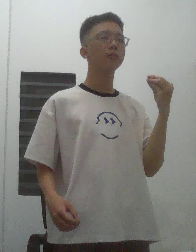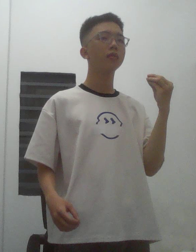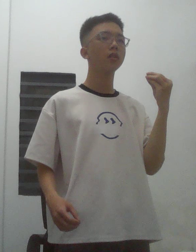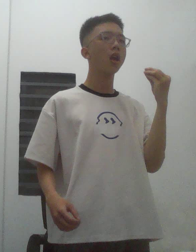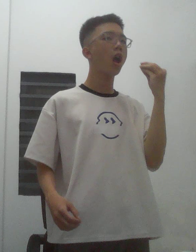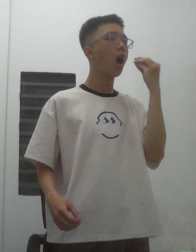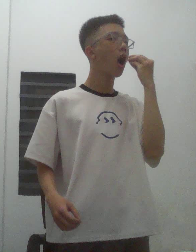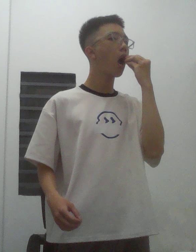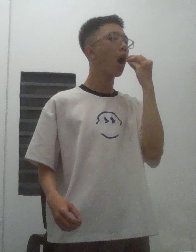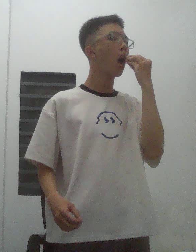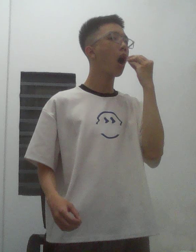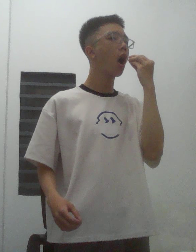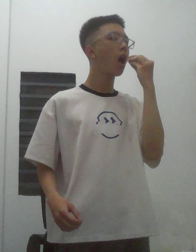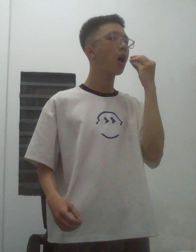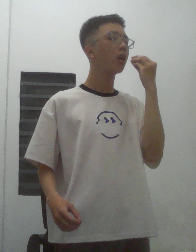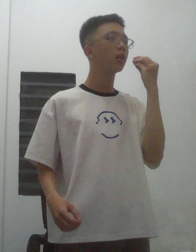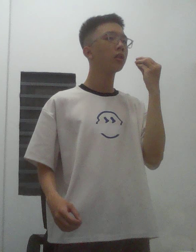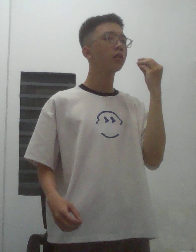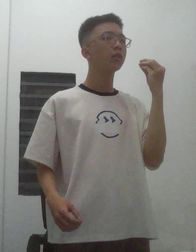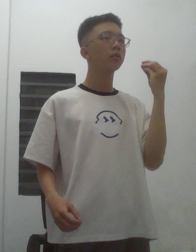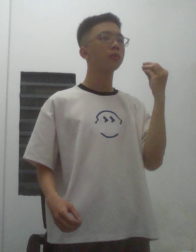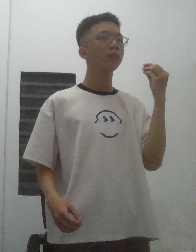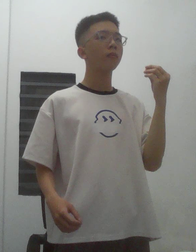an